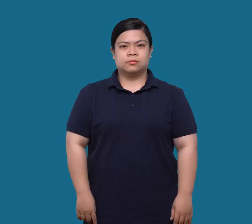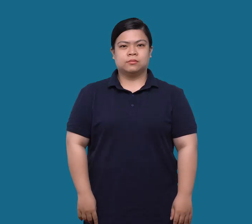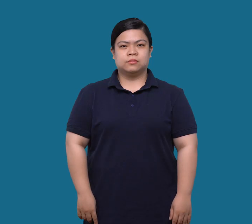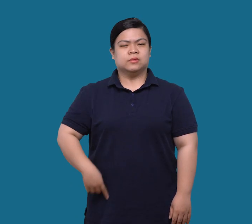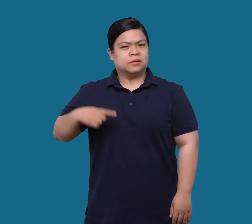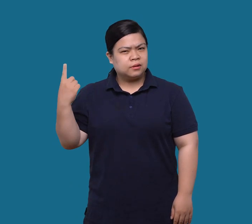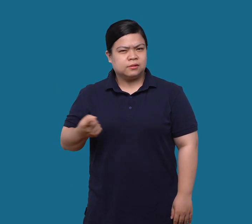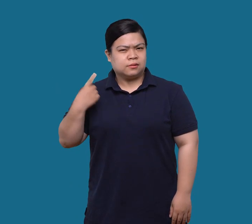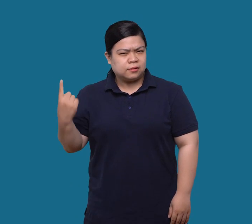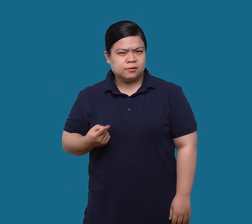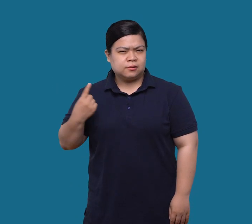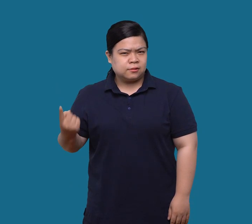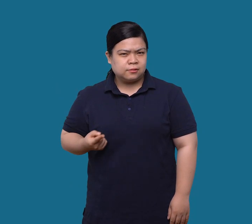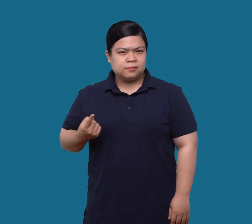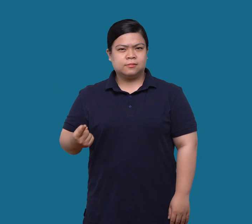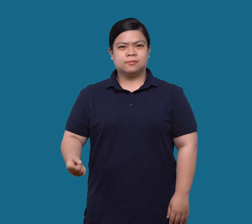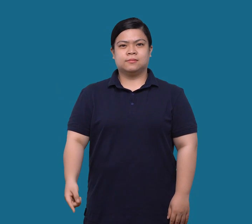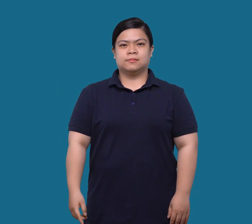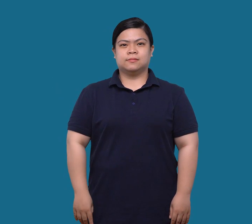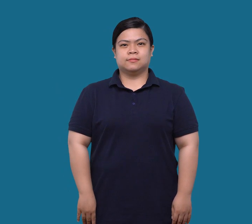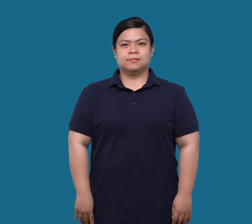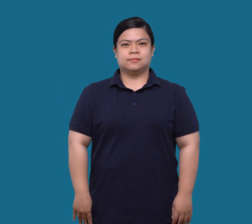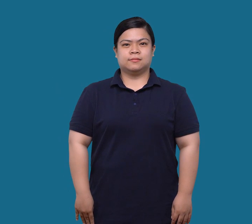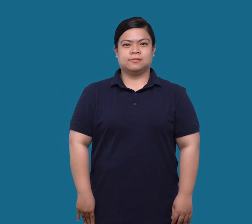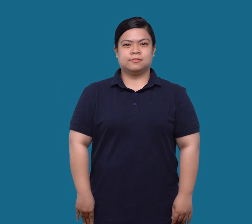hàng ngày